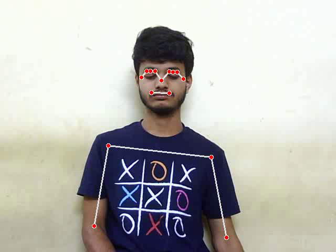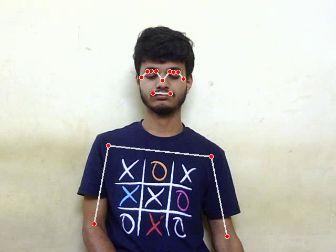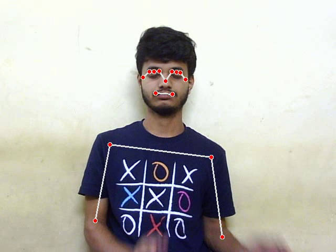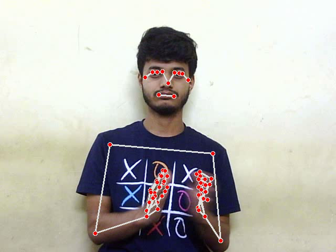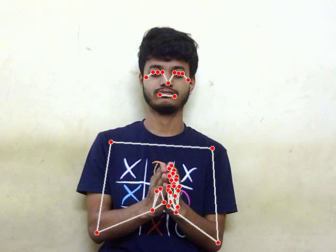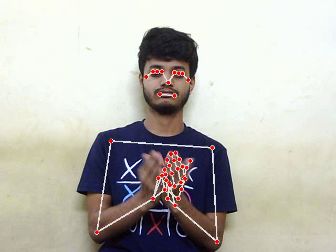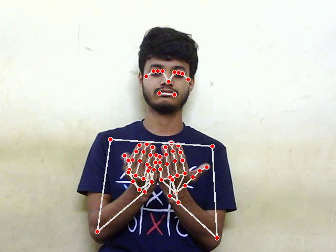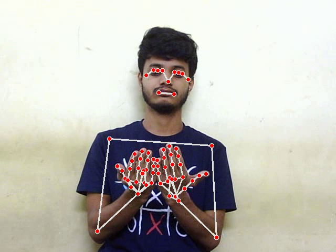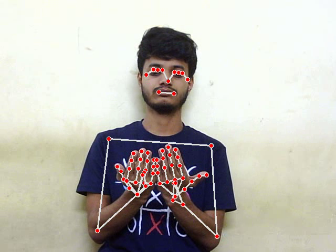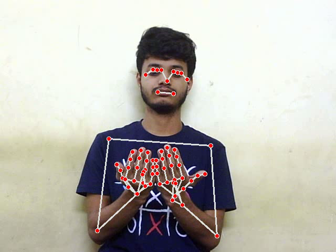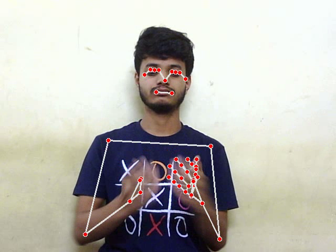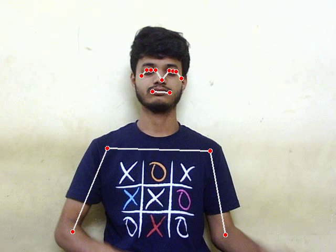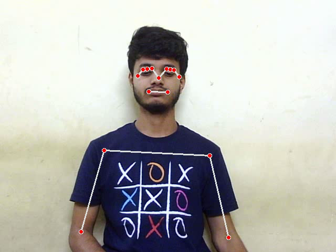book